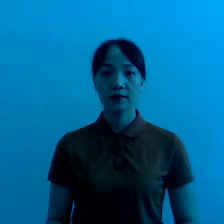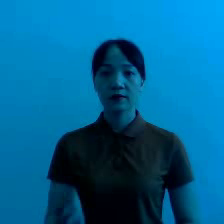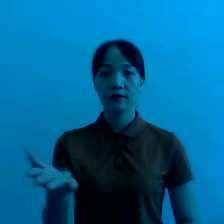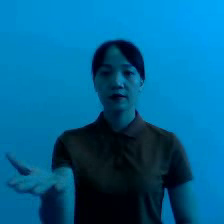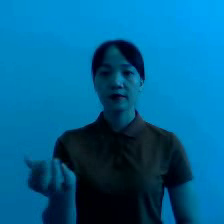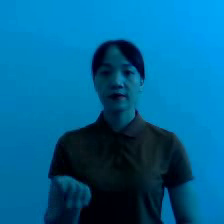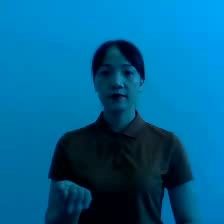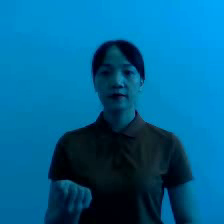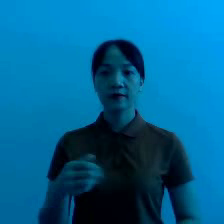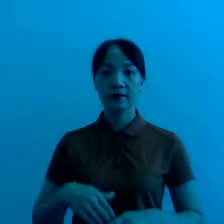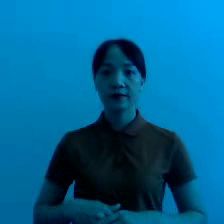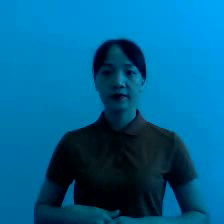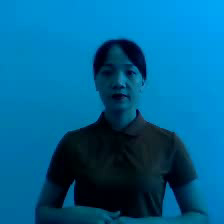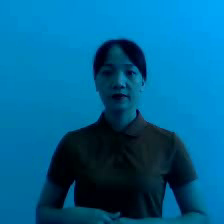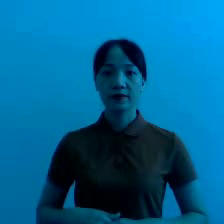Sử dụng